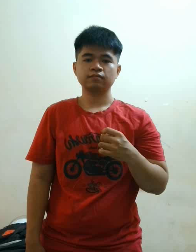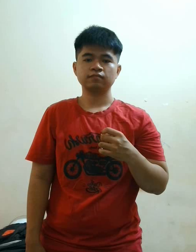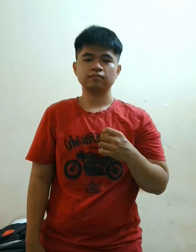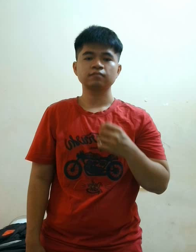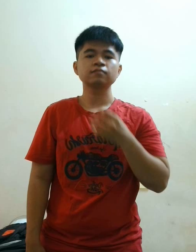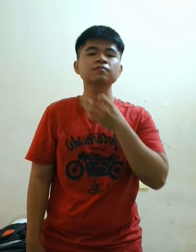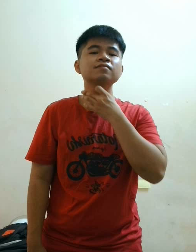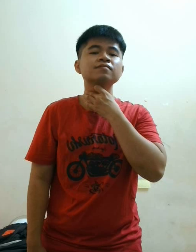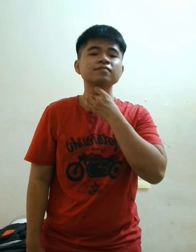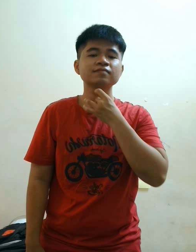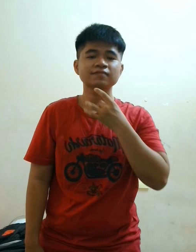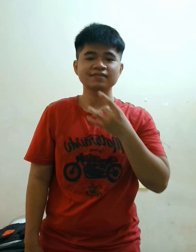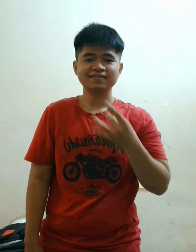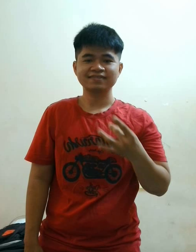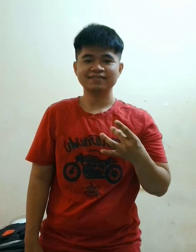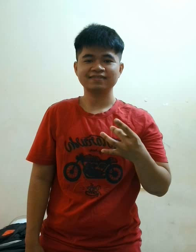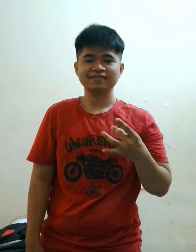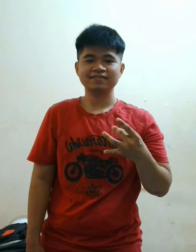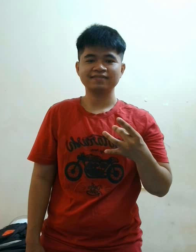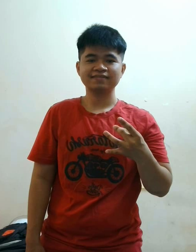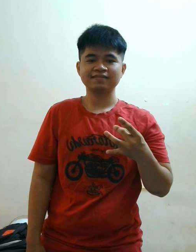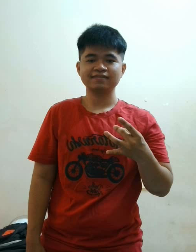thich